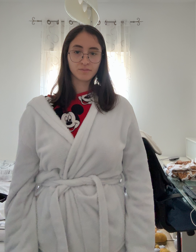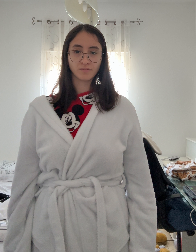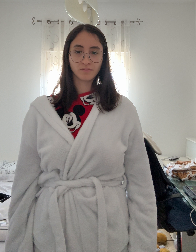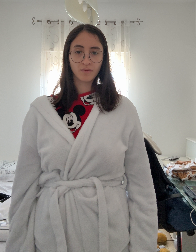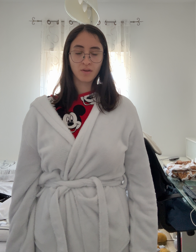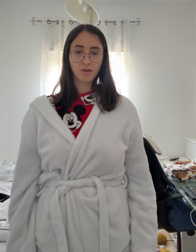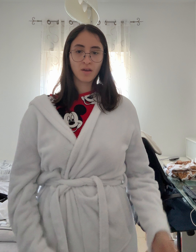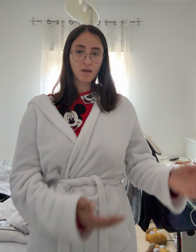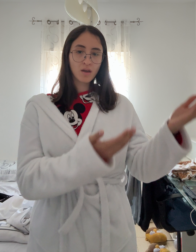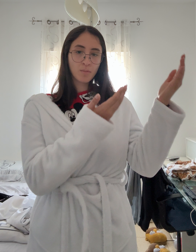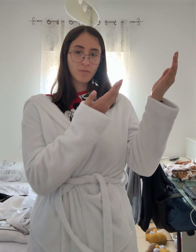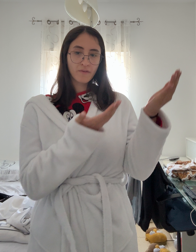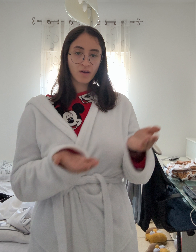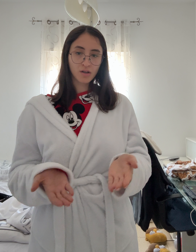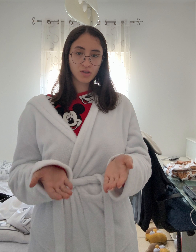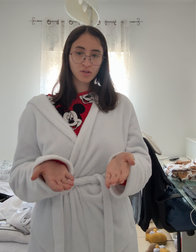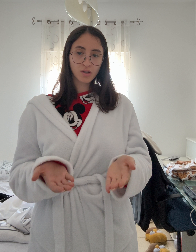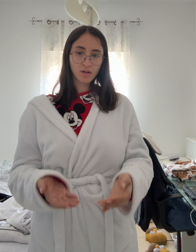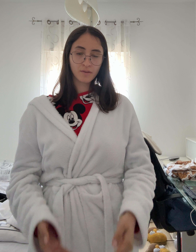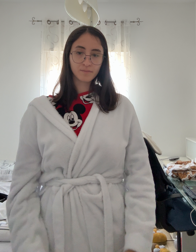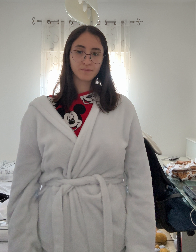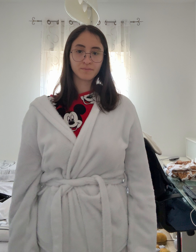בבקשה